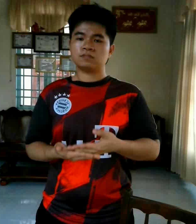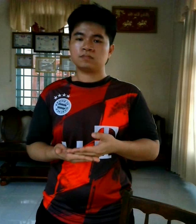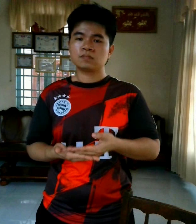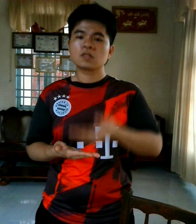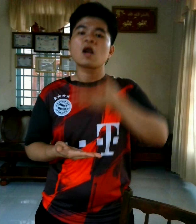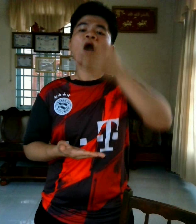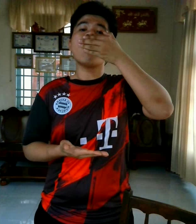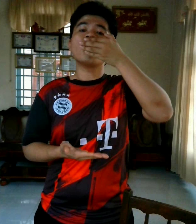sup